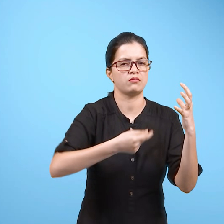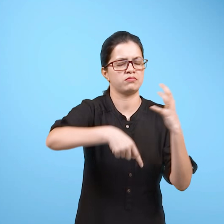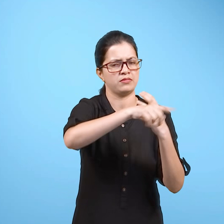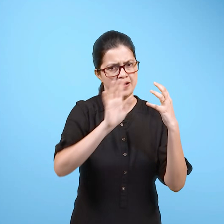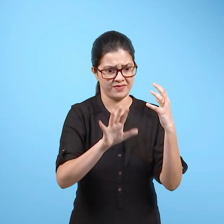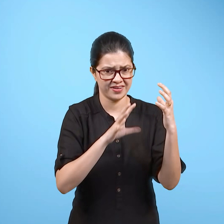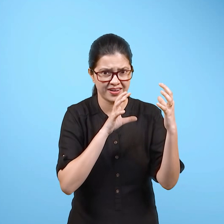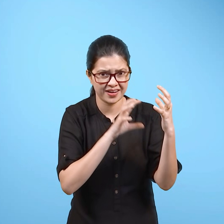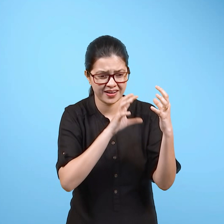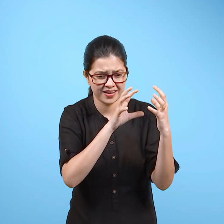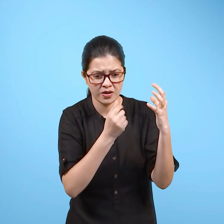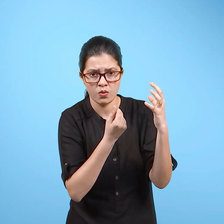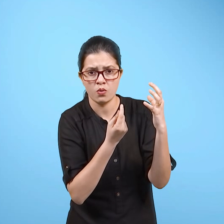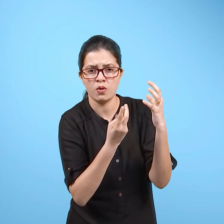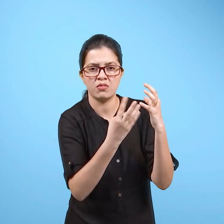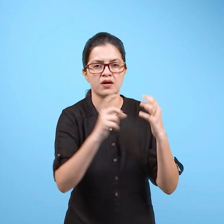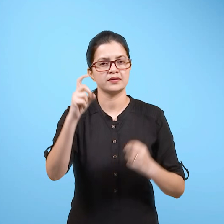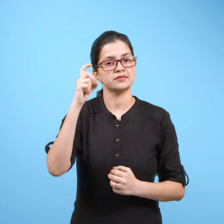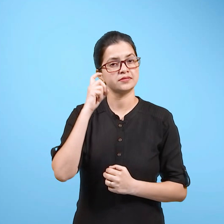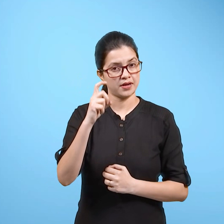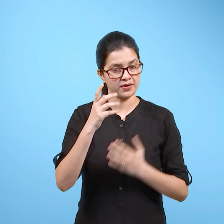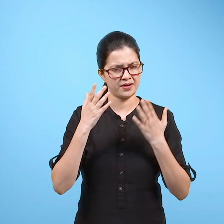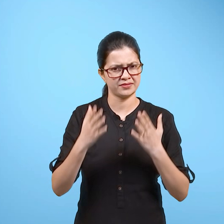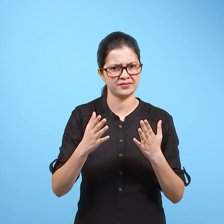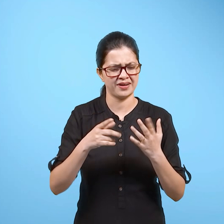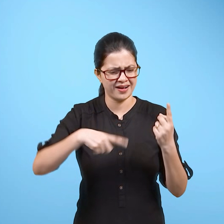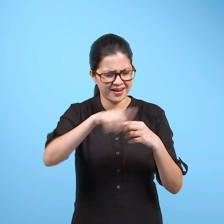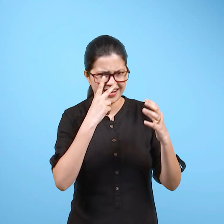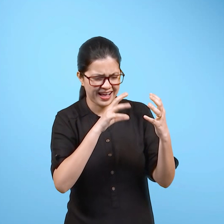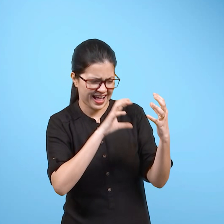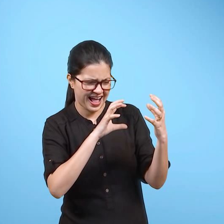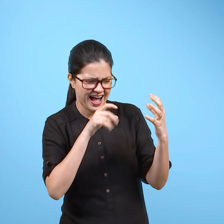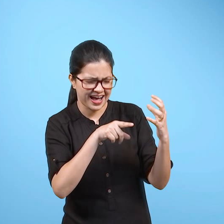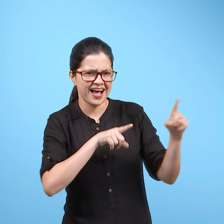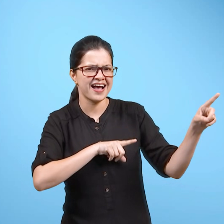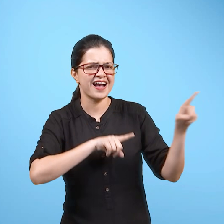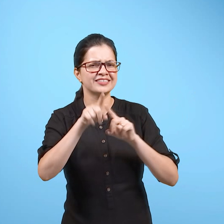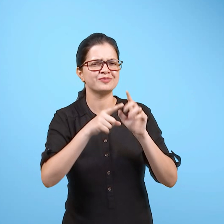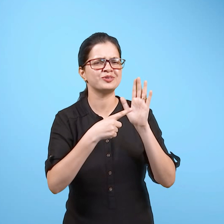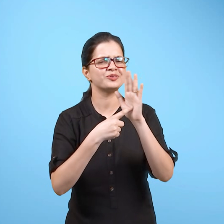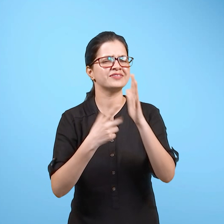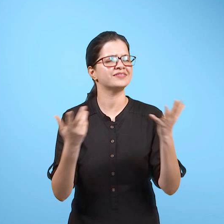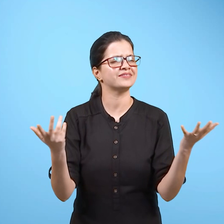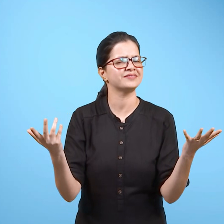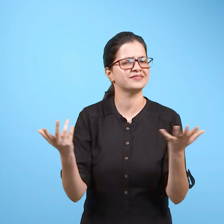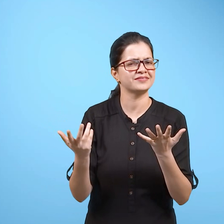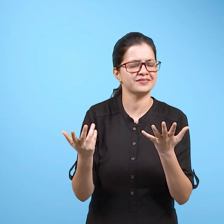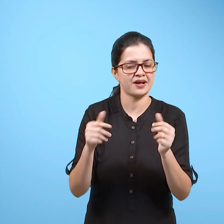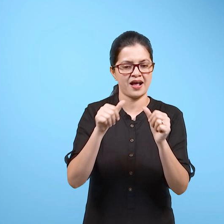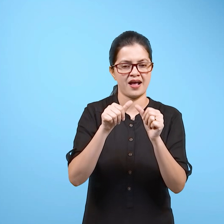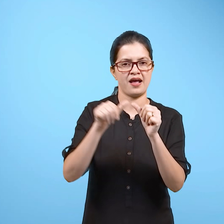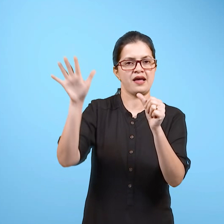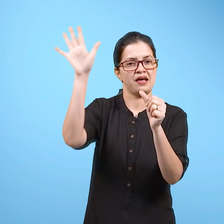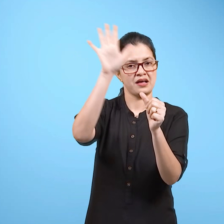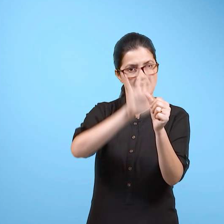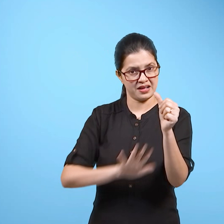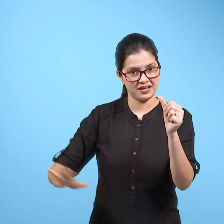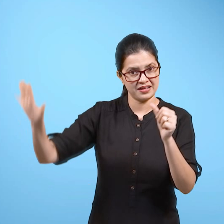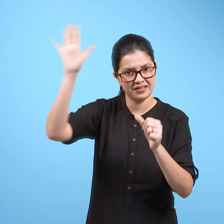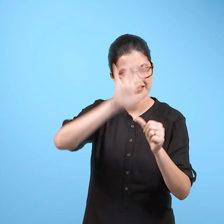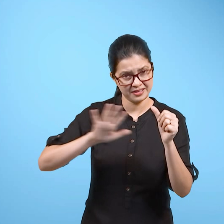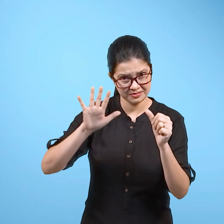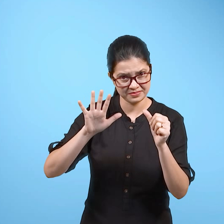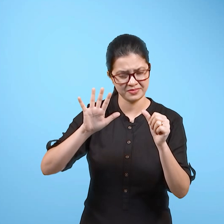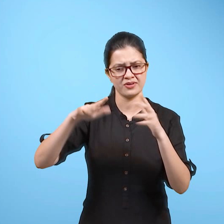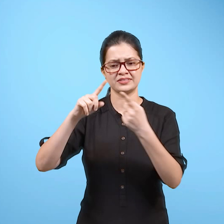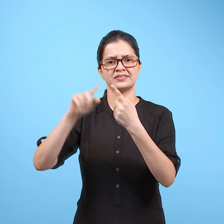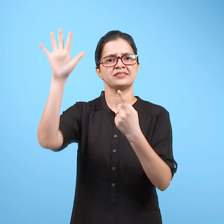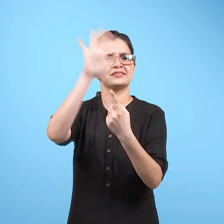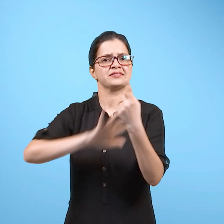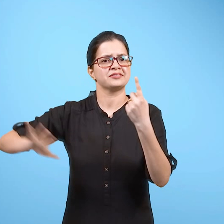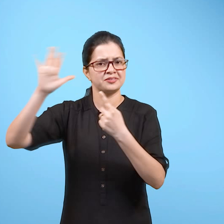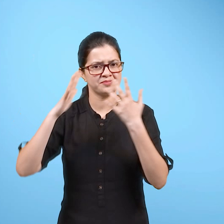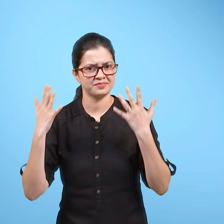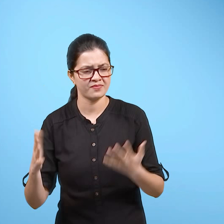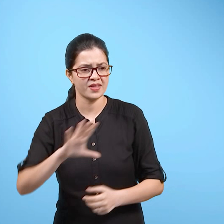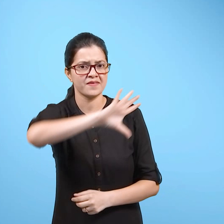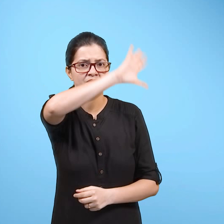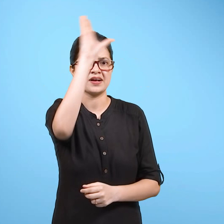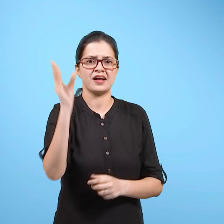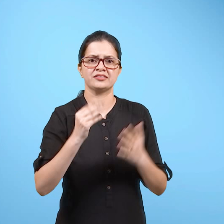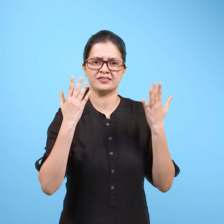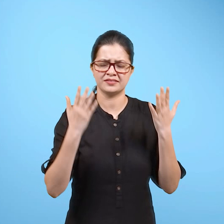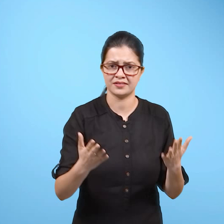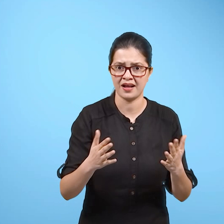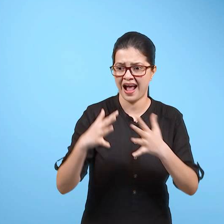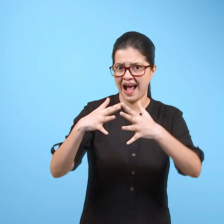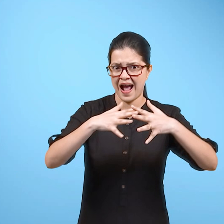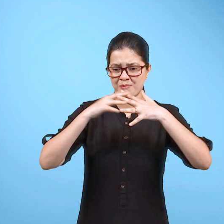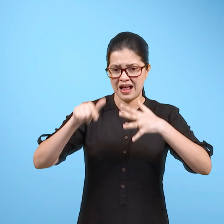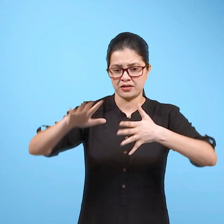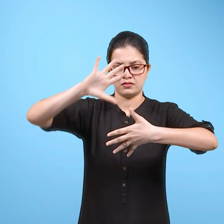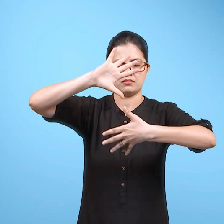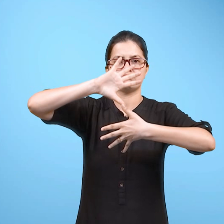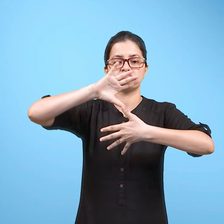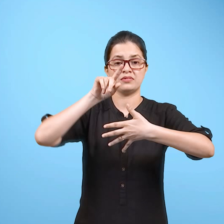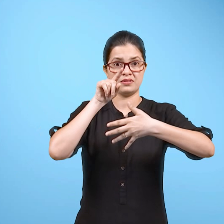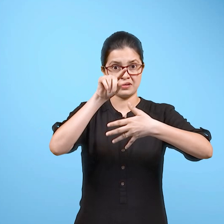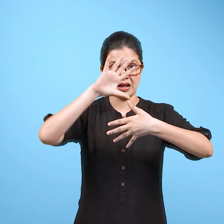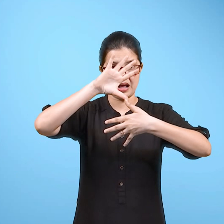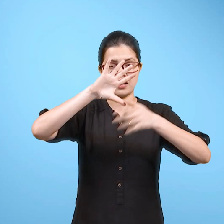major continents. These are separated by large water bodies. These seven continents are Asia, Europe, Africa, North America, South America,